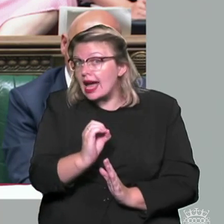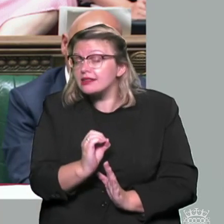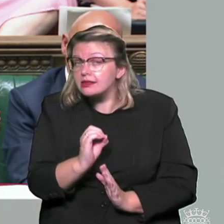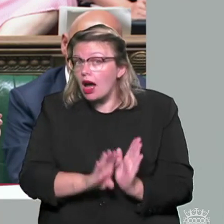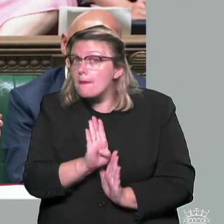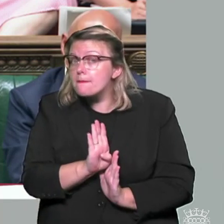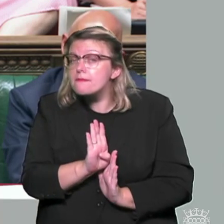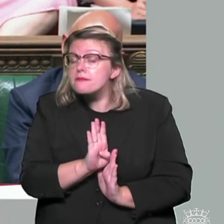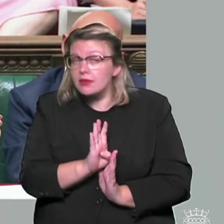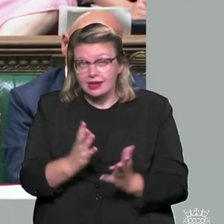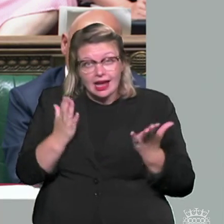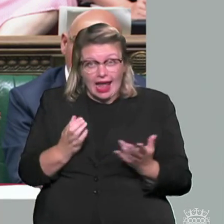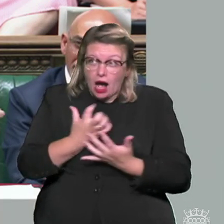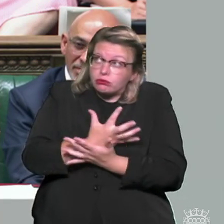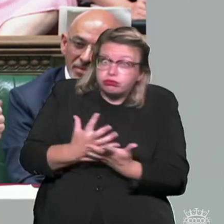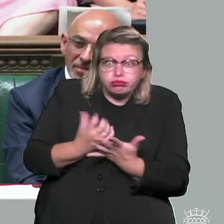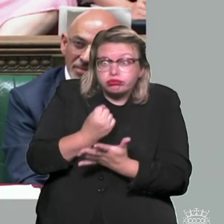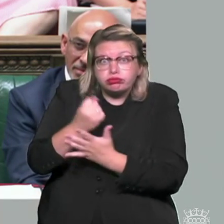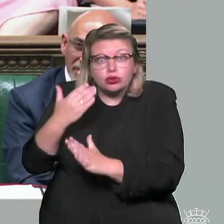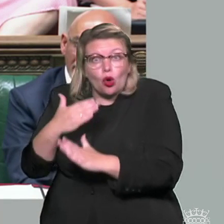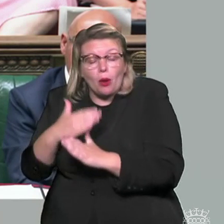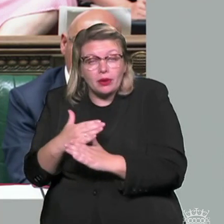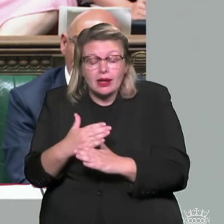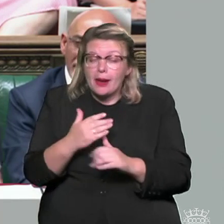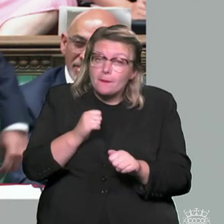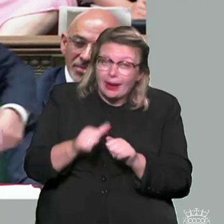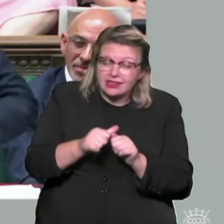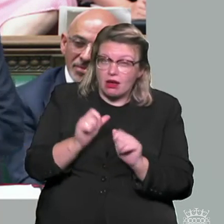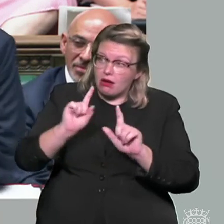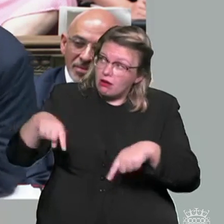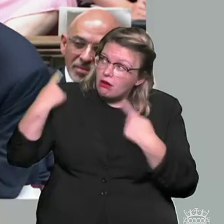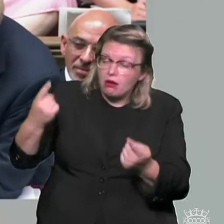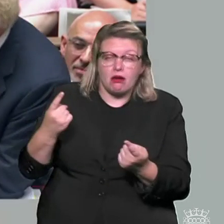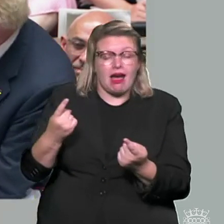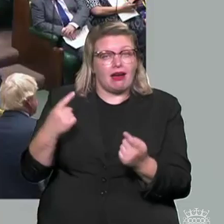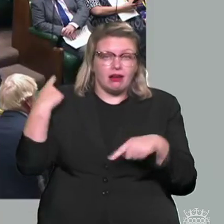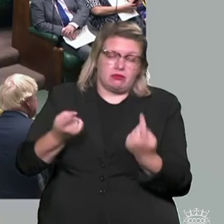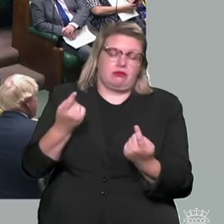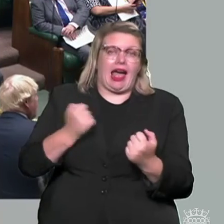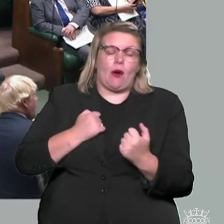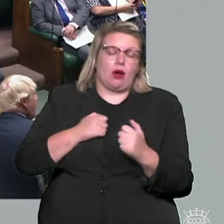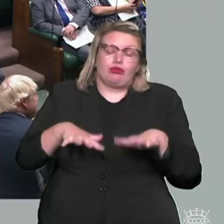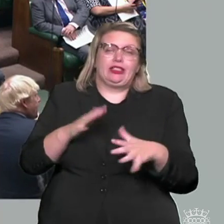We have more people in paid employment than at any time in the history of this country.